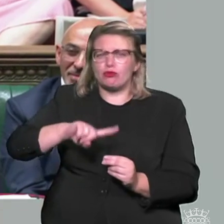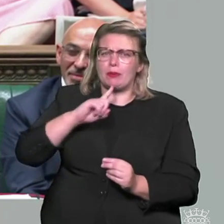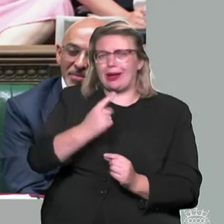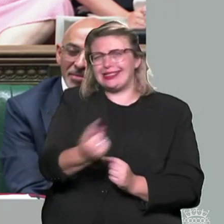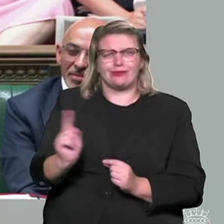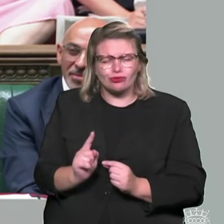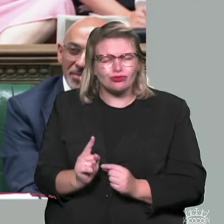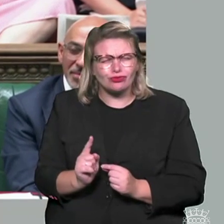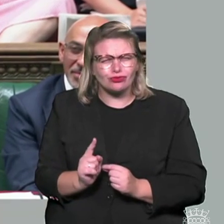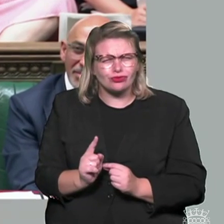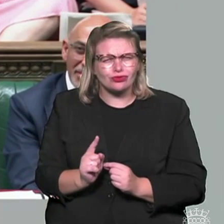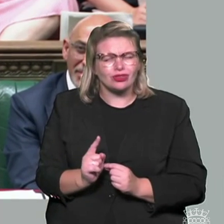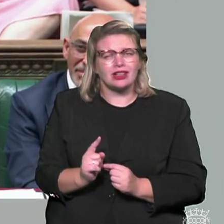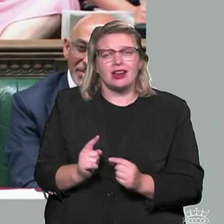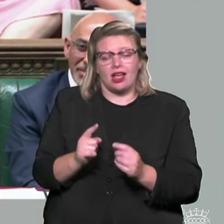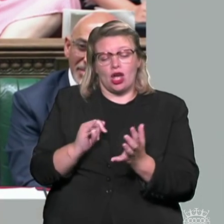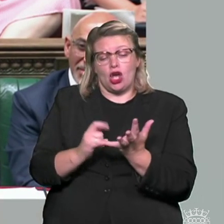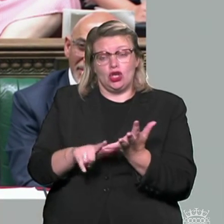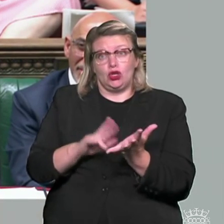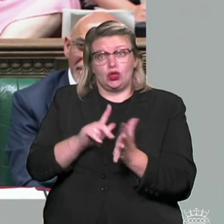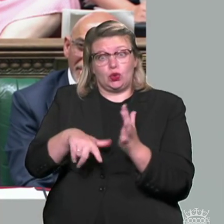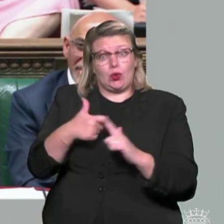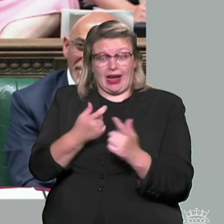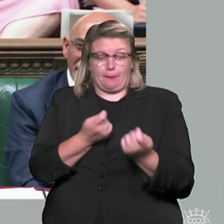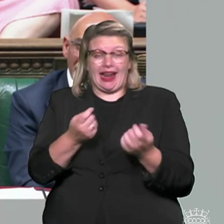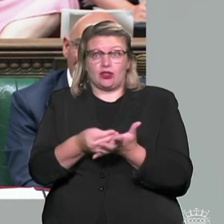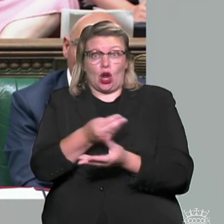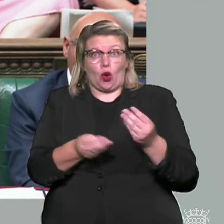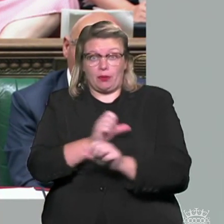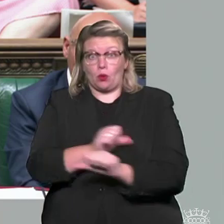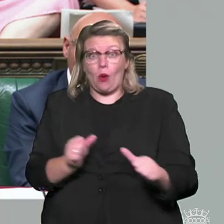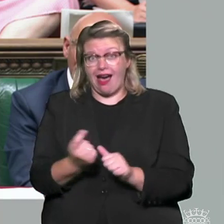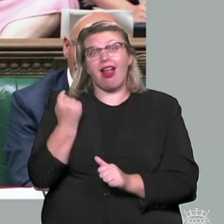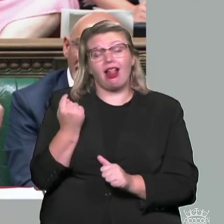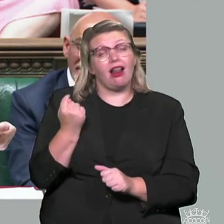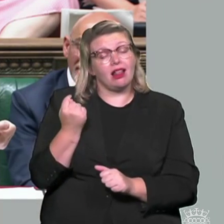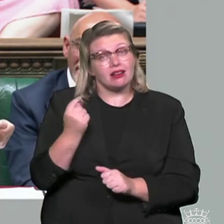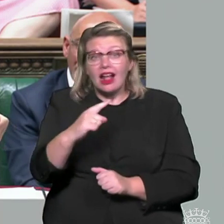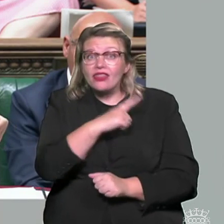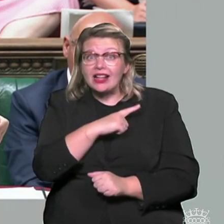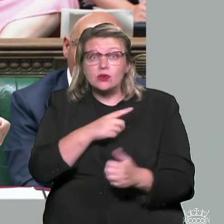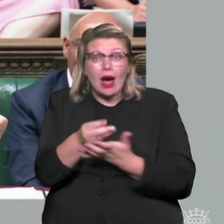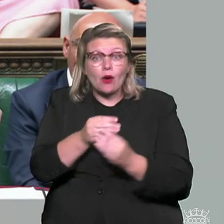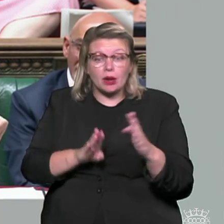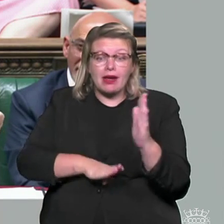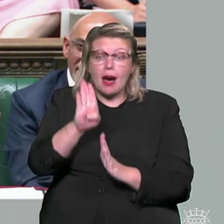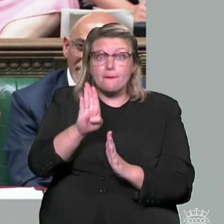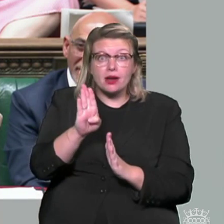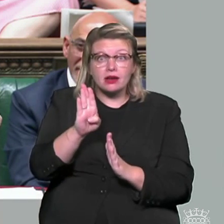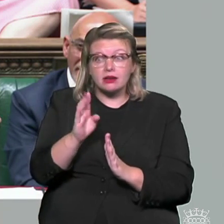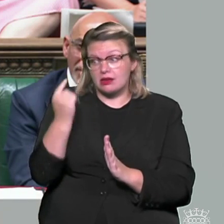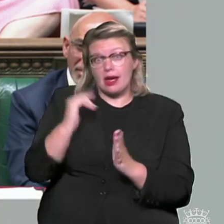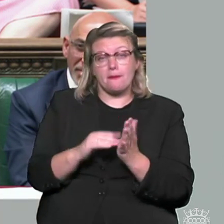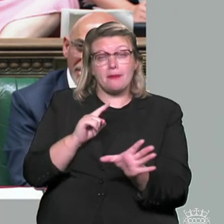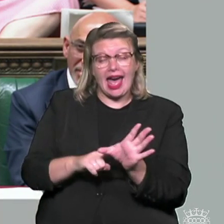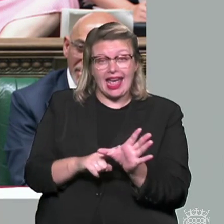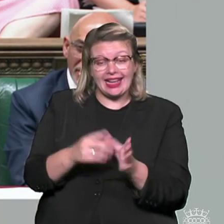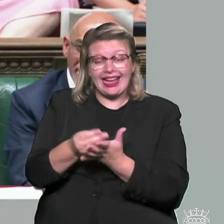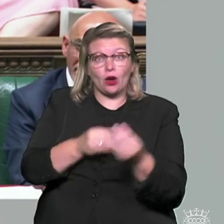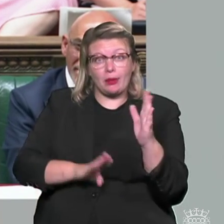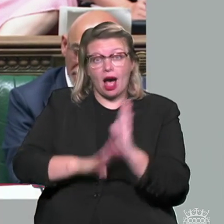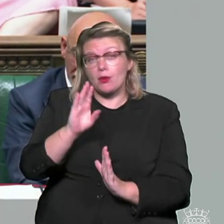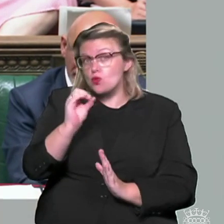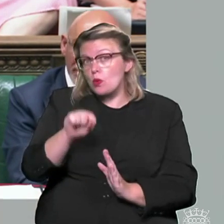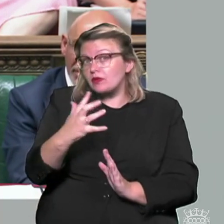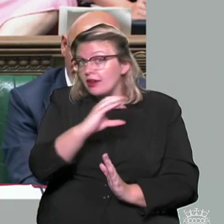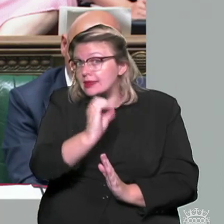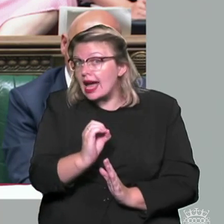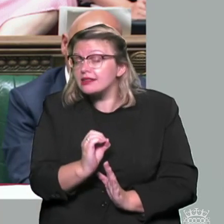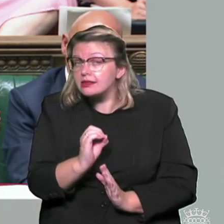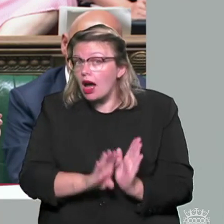It is thanks to the former Chancellor’s management of the economy—thanks to this Government’s management of the economy—that we had growth in May of 0.5%.